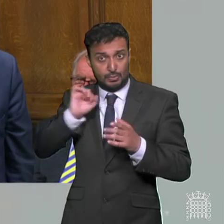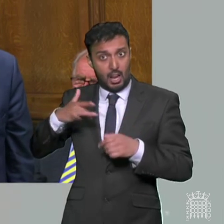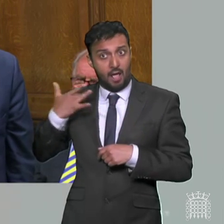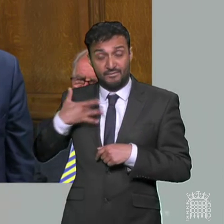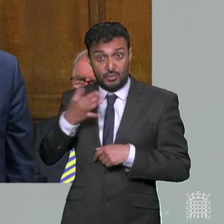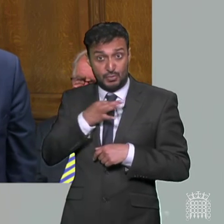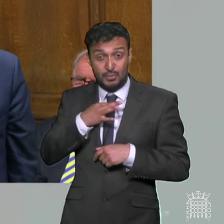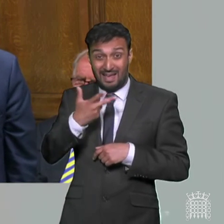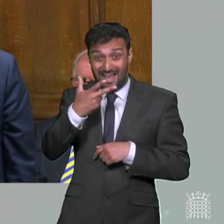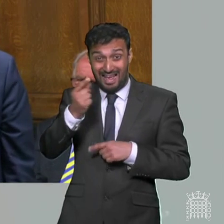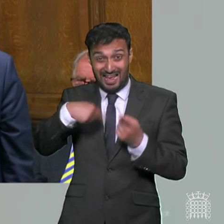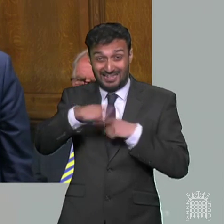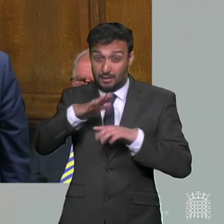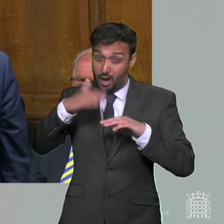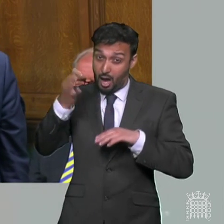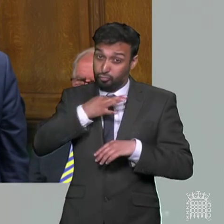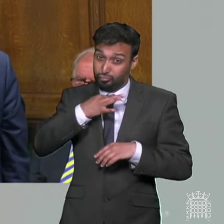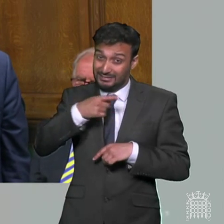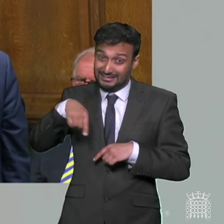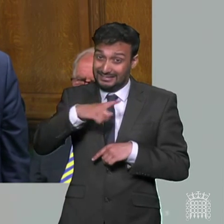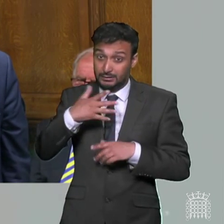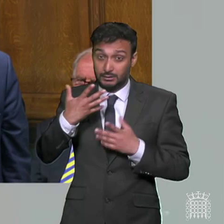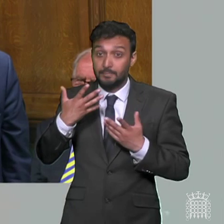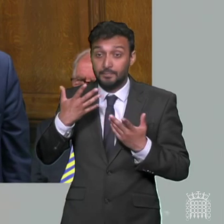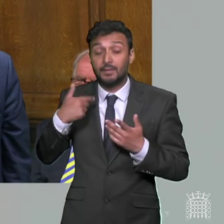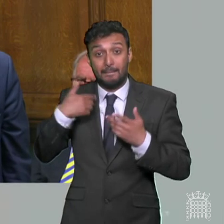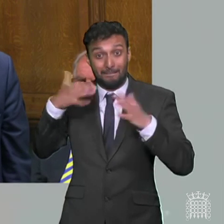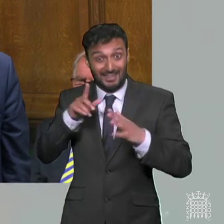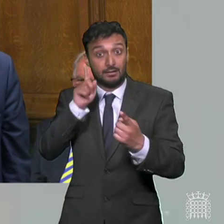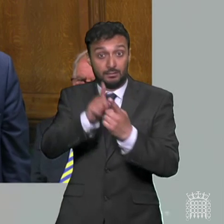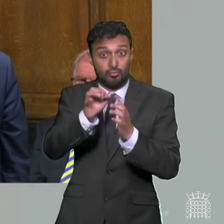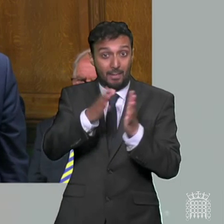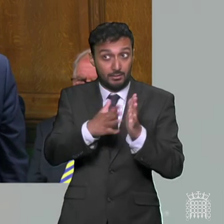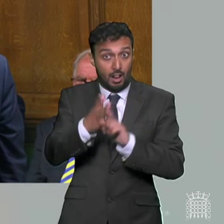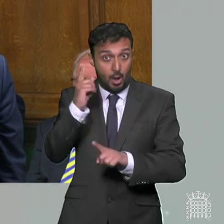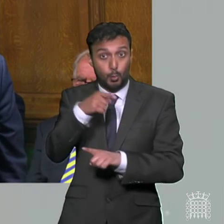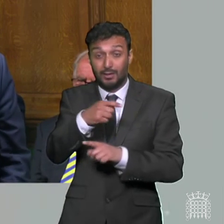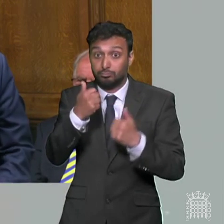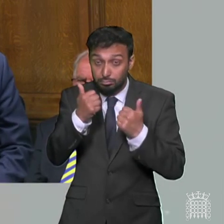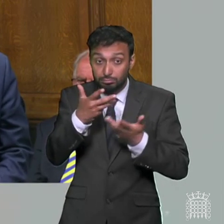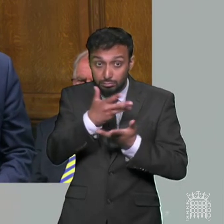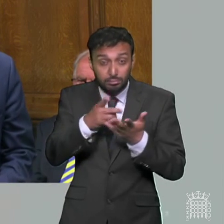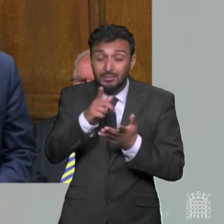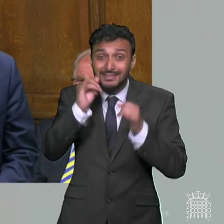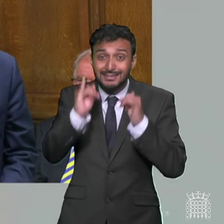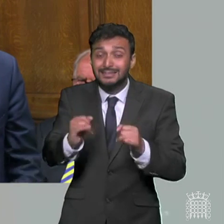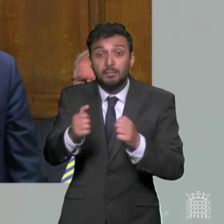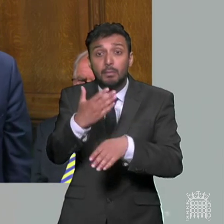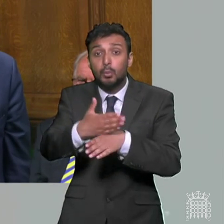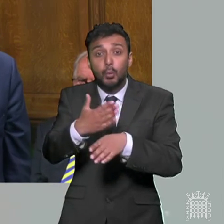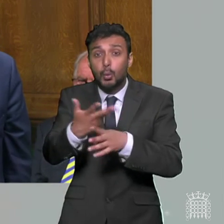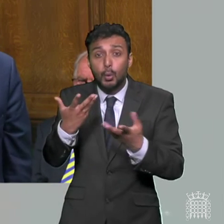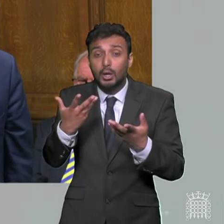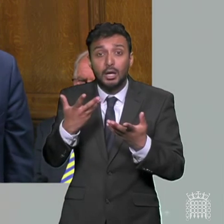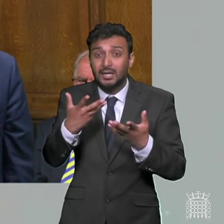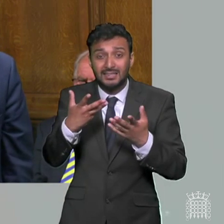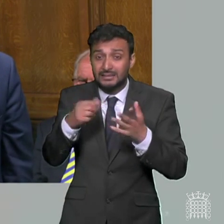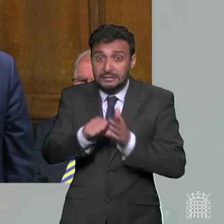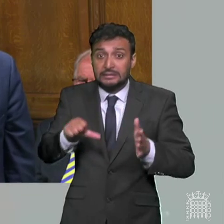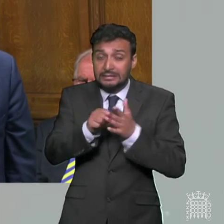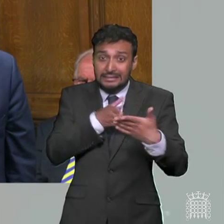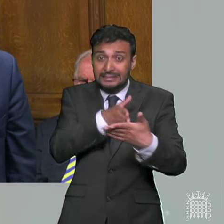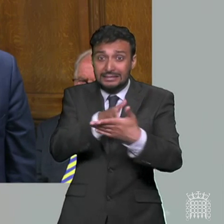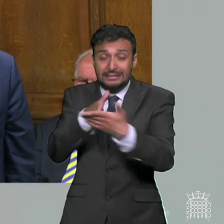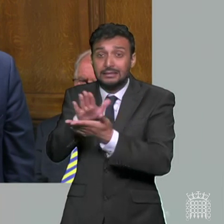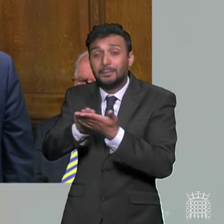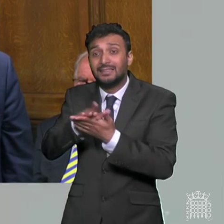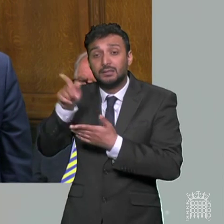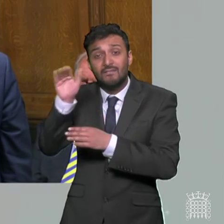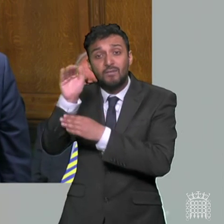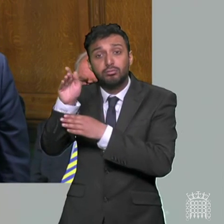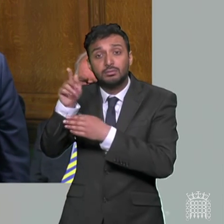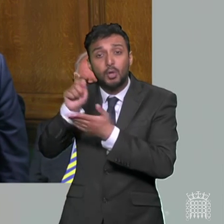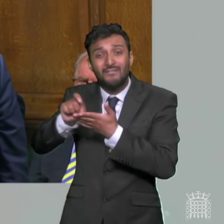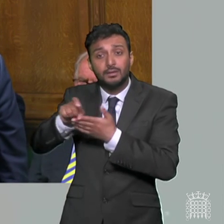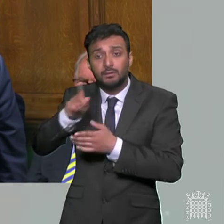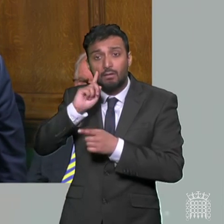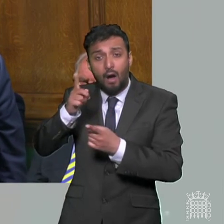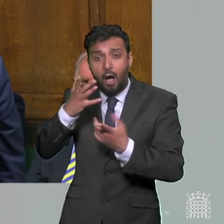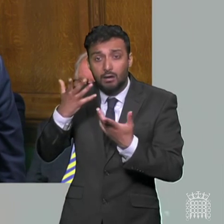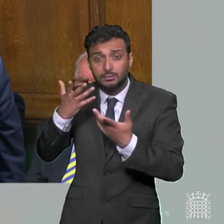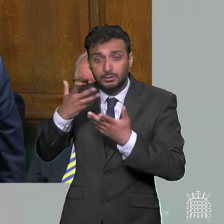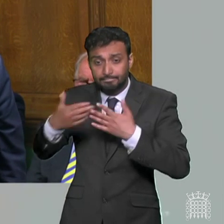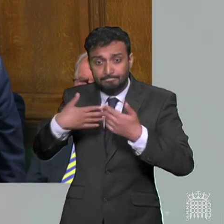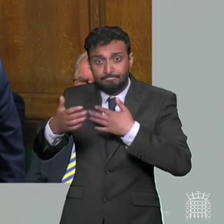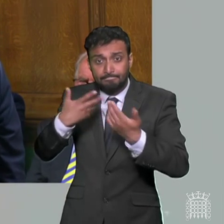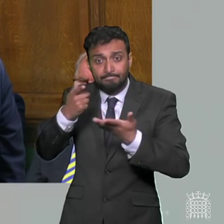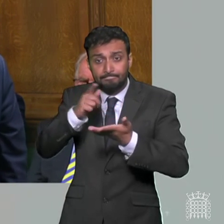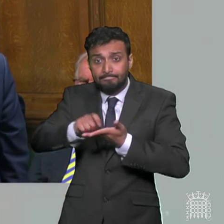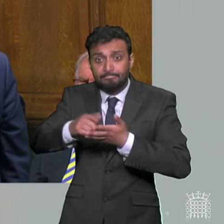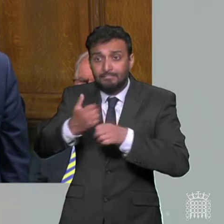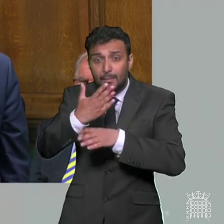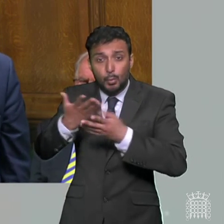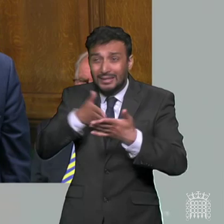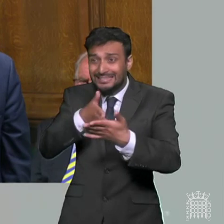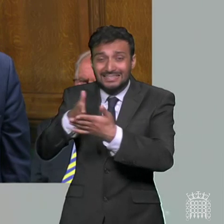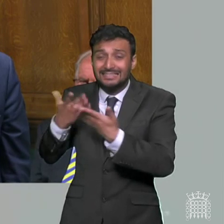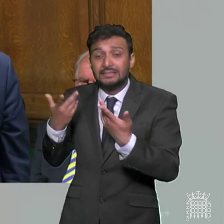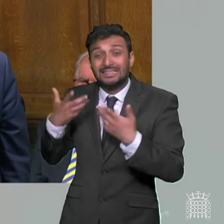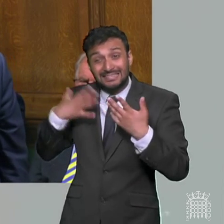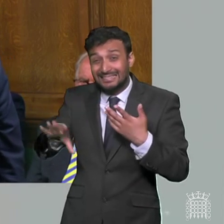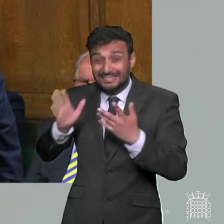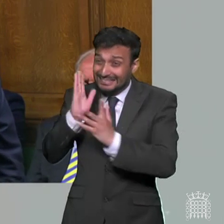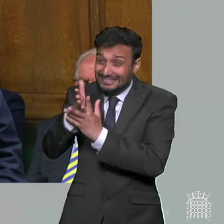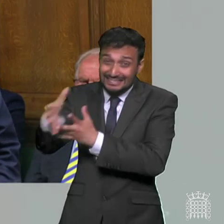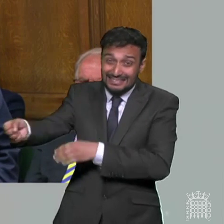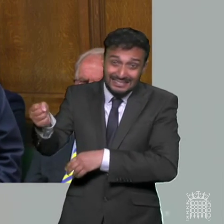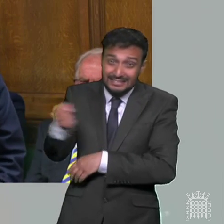I had a positive meeting with the refugee Minister, Lord Harrington, last week, but we face bureaucracy that is preventing the Foreign, Commonwealth and Development Office from helping these people now courtesy of the Afghan citizens resettlement scheme.